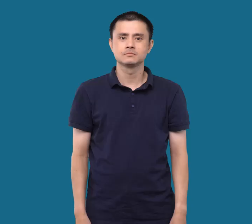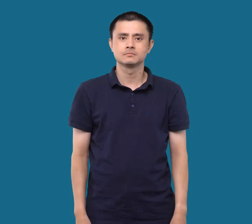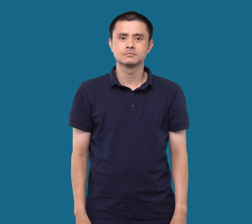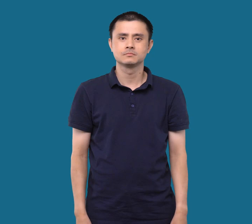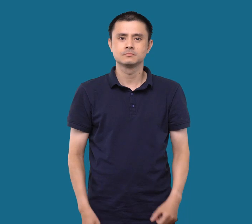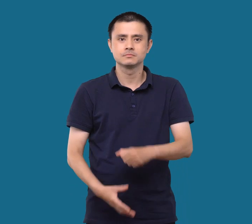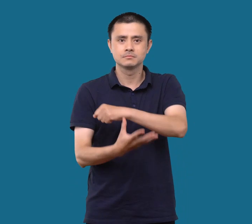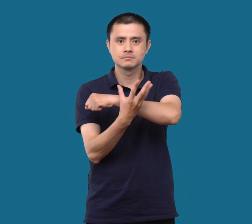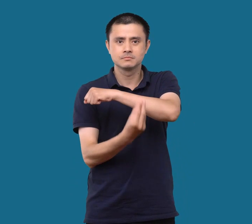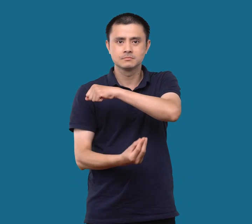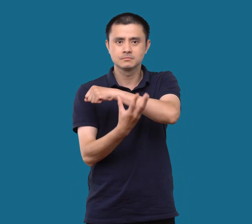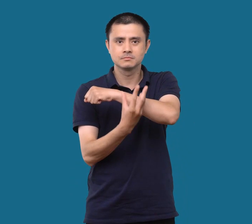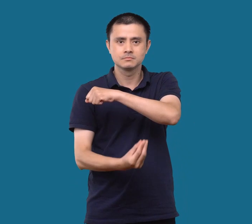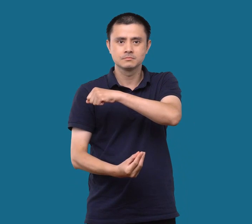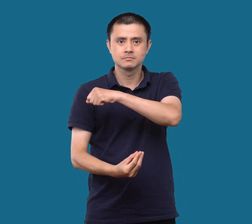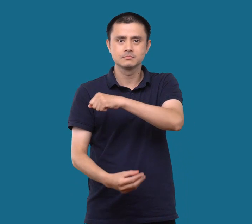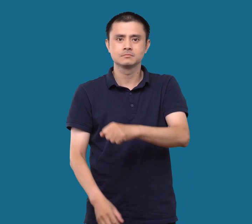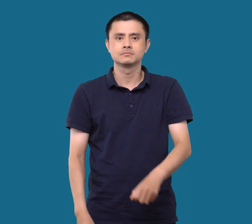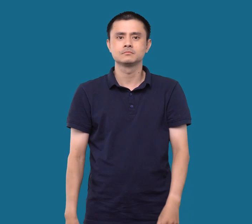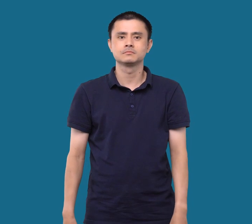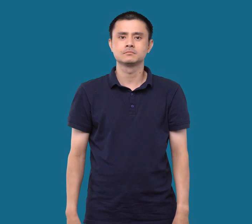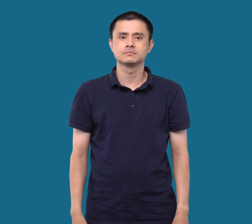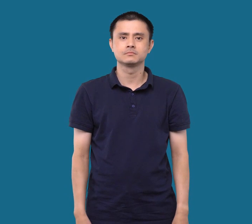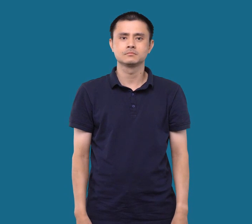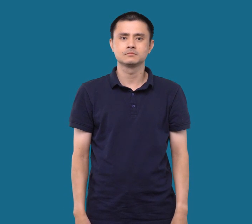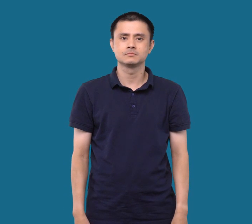mứt